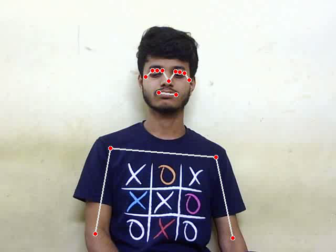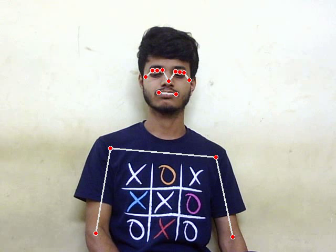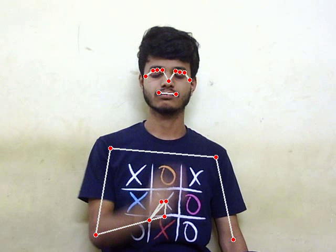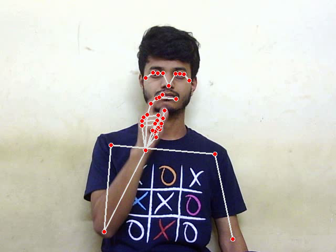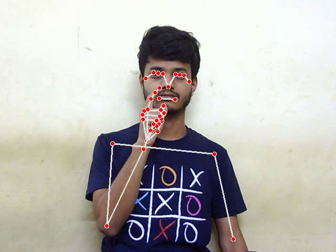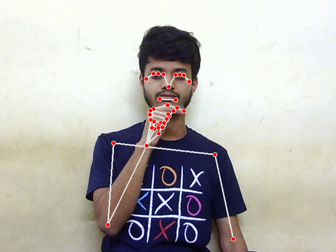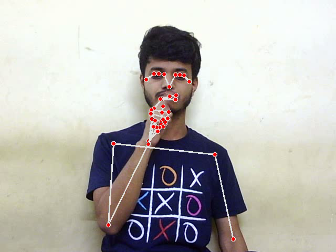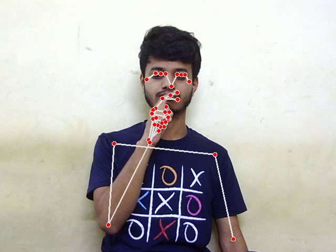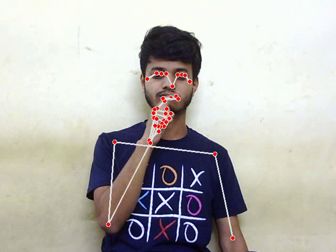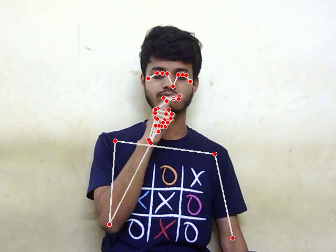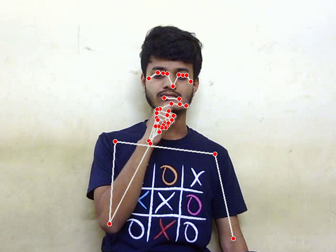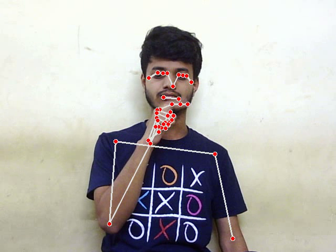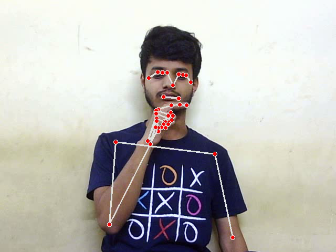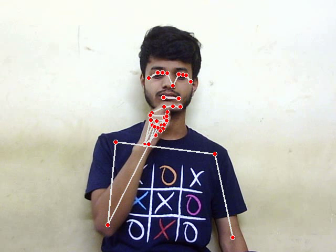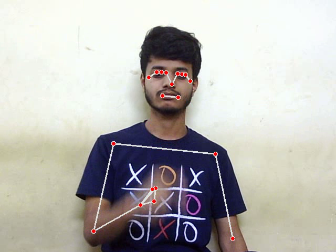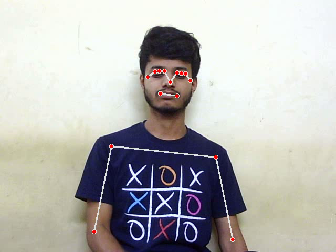who